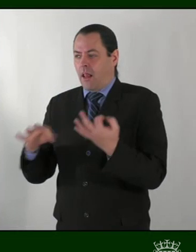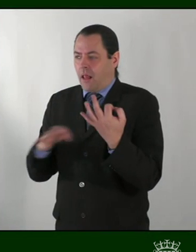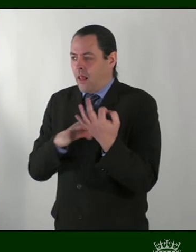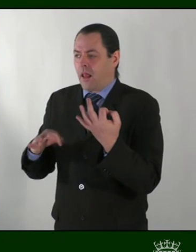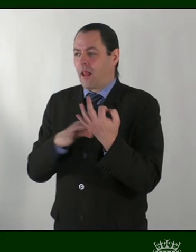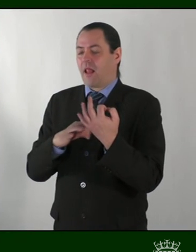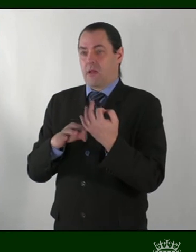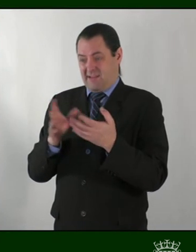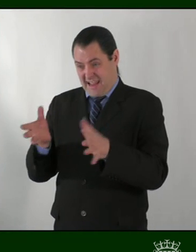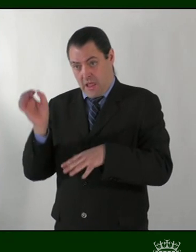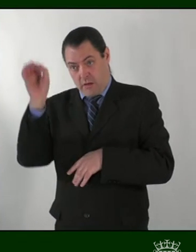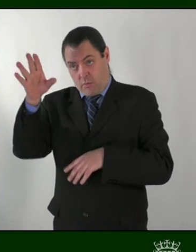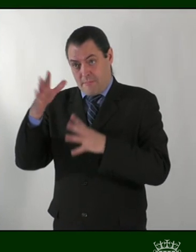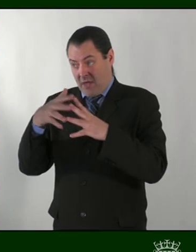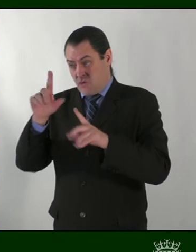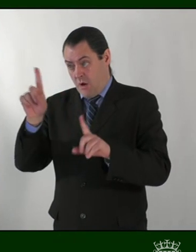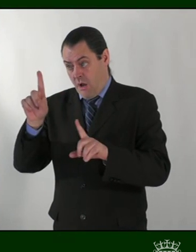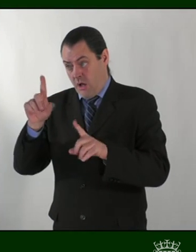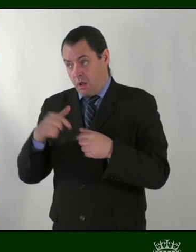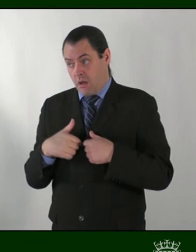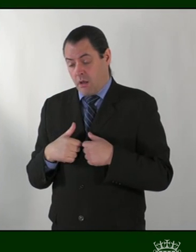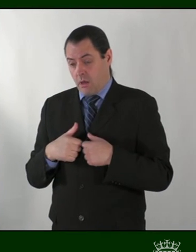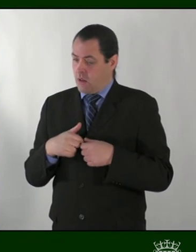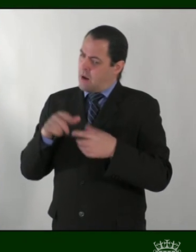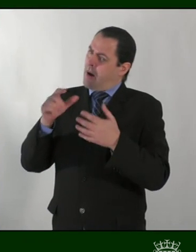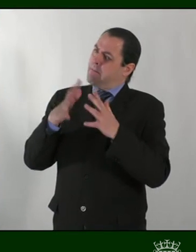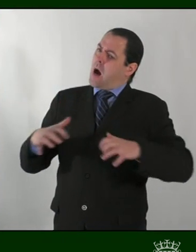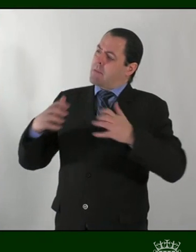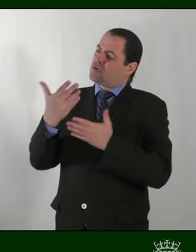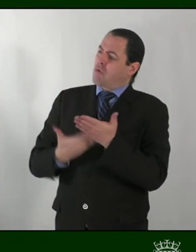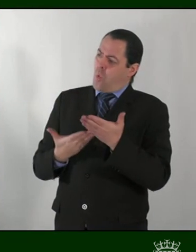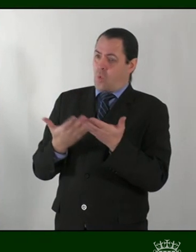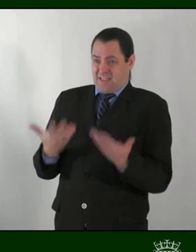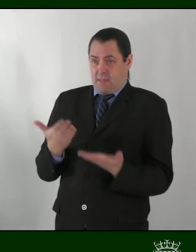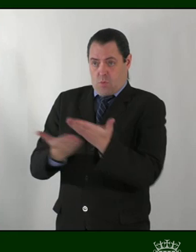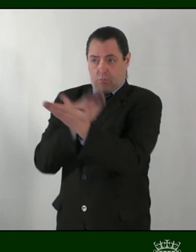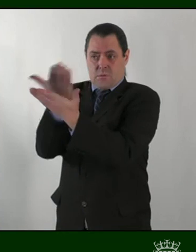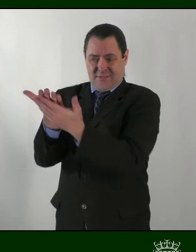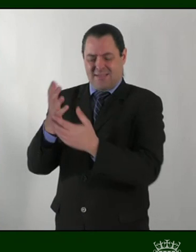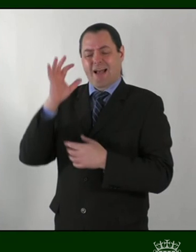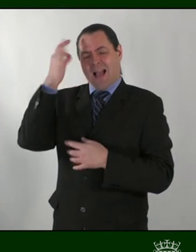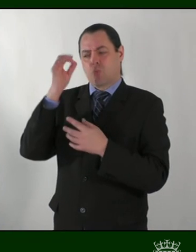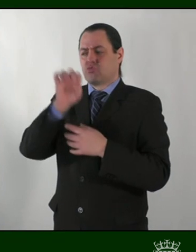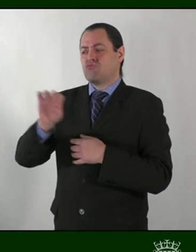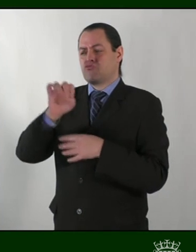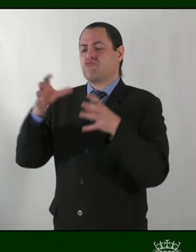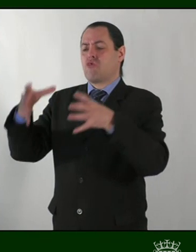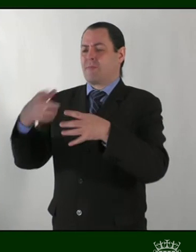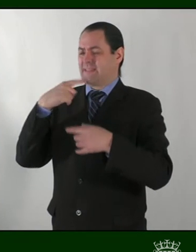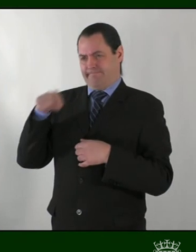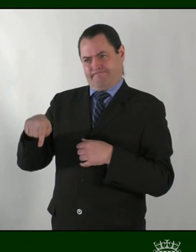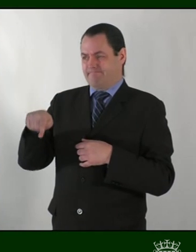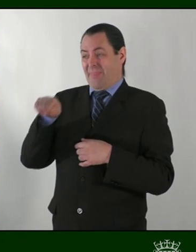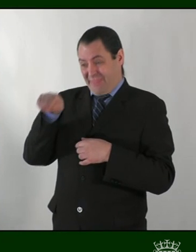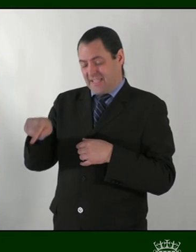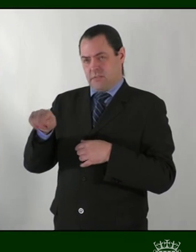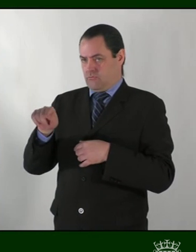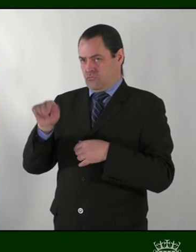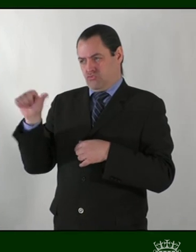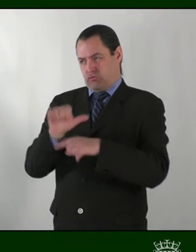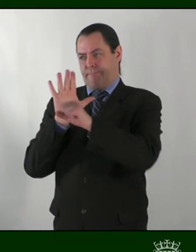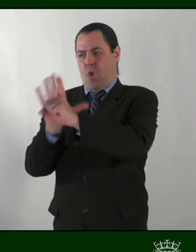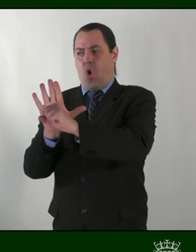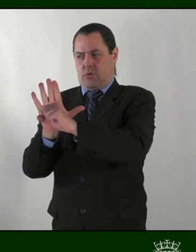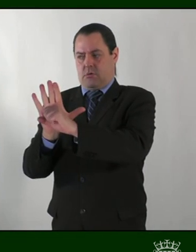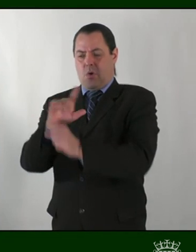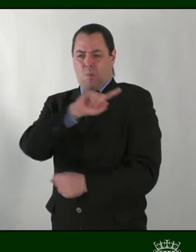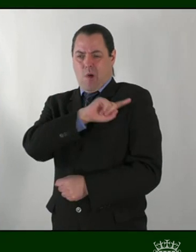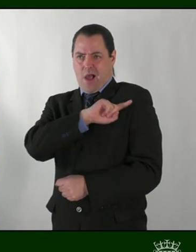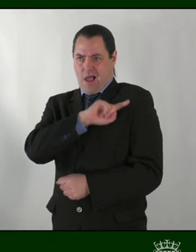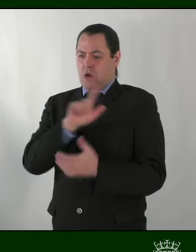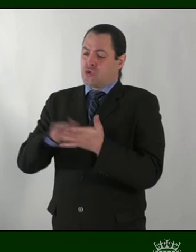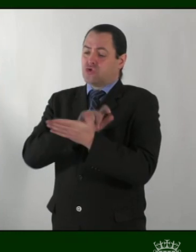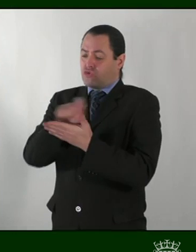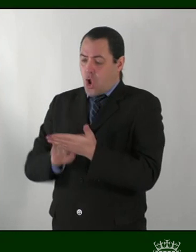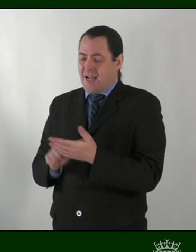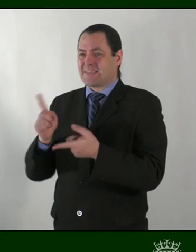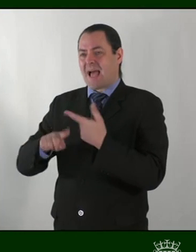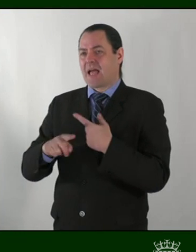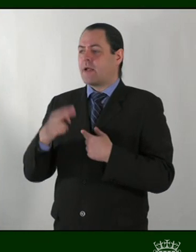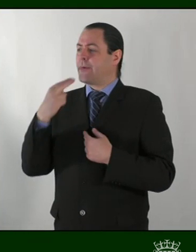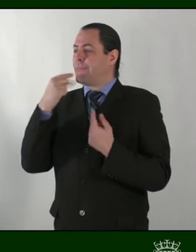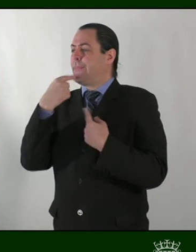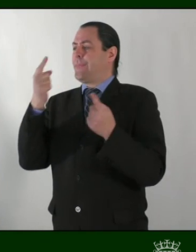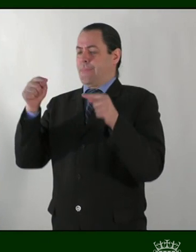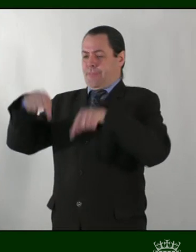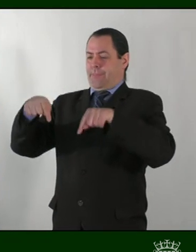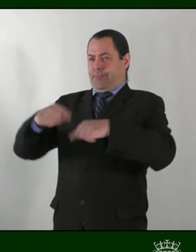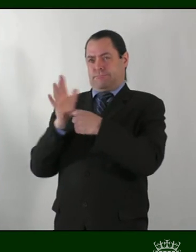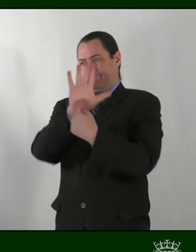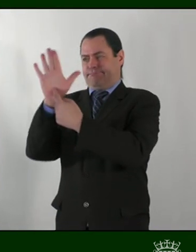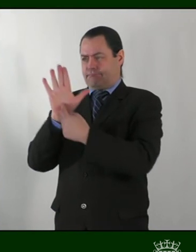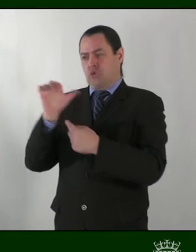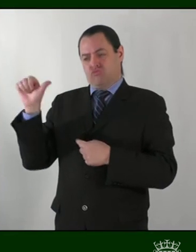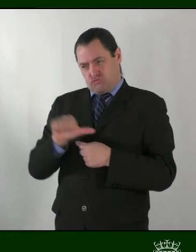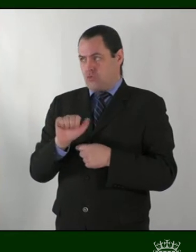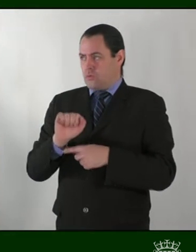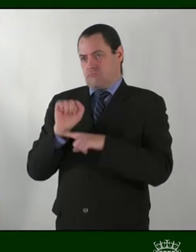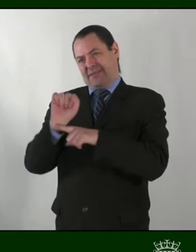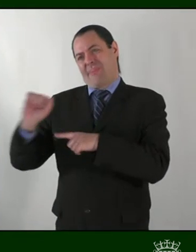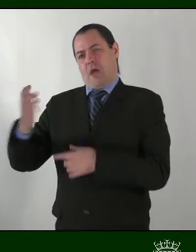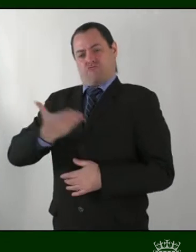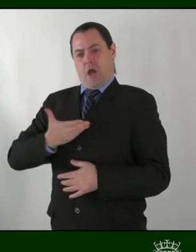Does the Prime Minister agree with the parliamentary report that is going to the Council of Europe that this extradition should be opposed and the rights of journalists and whistleblowers upheld for the good of us all?